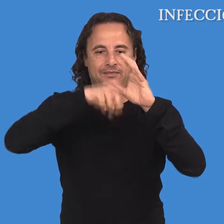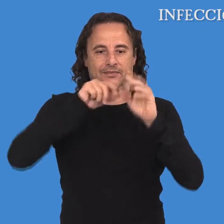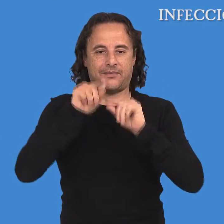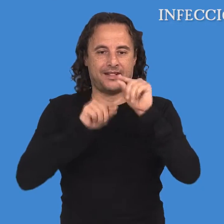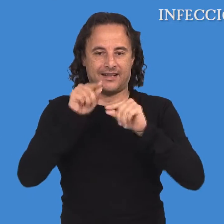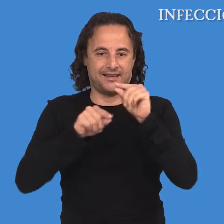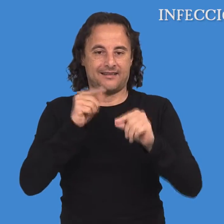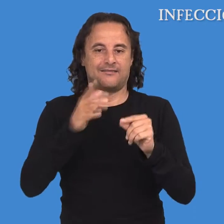virus